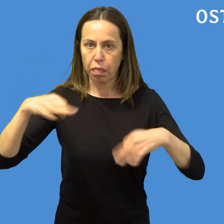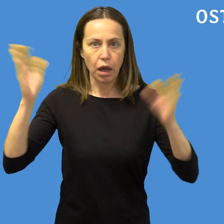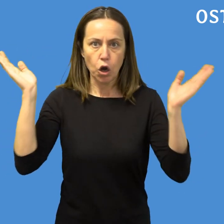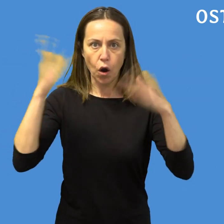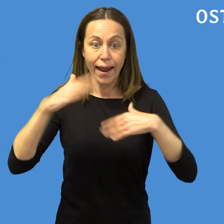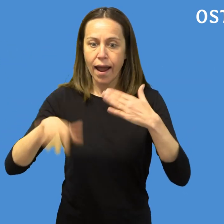haber no